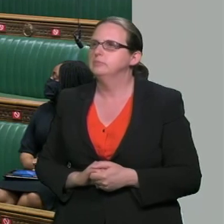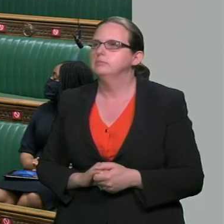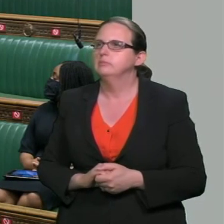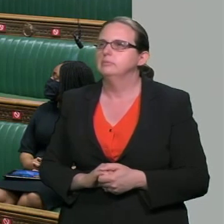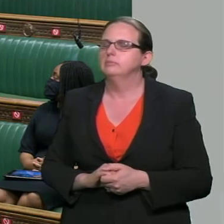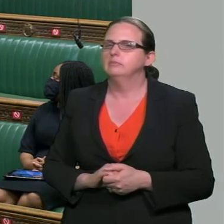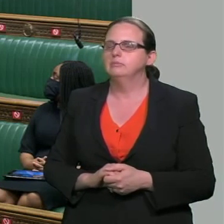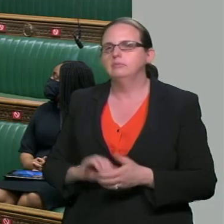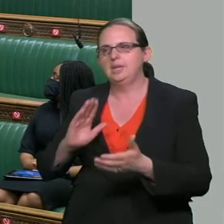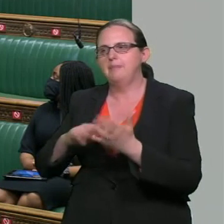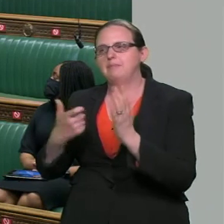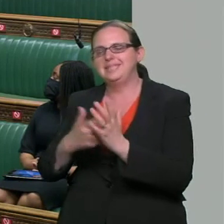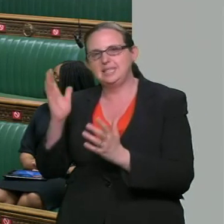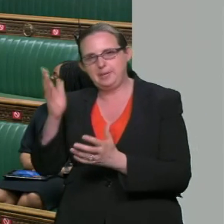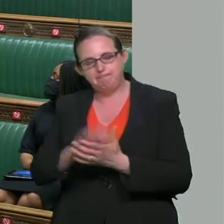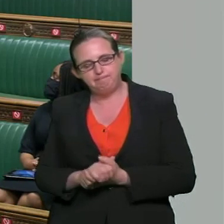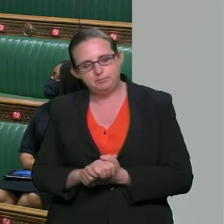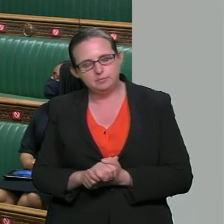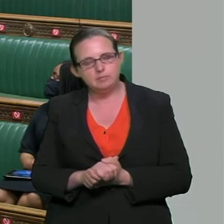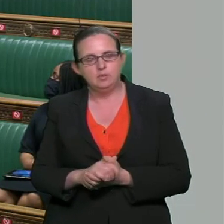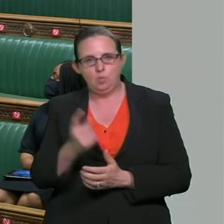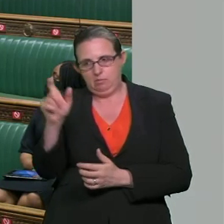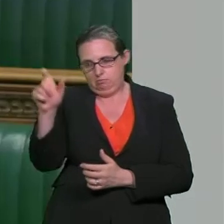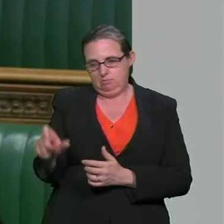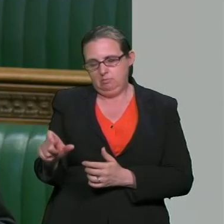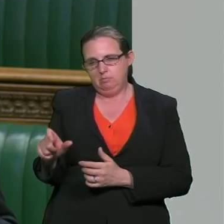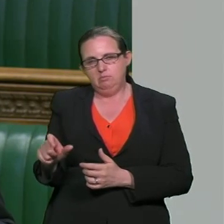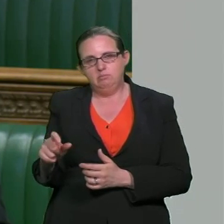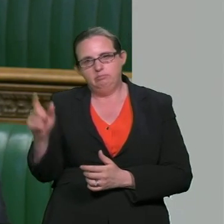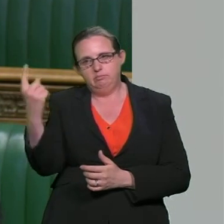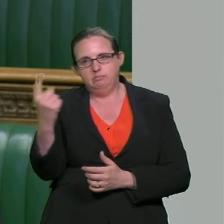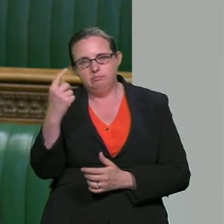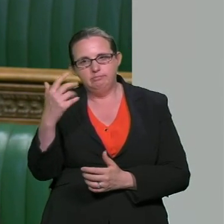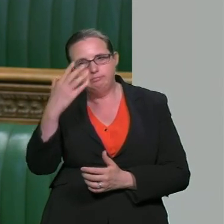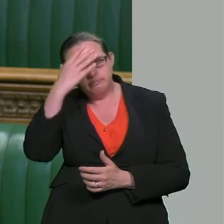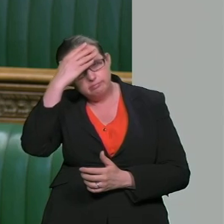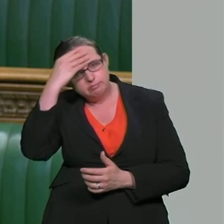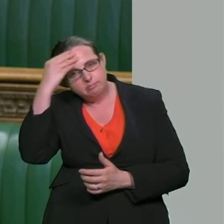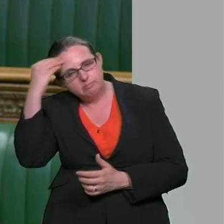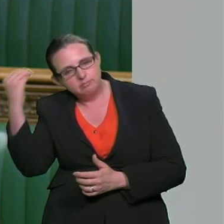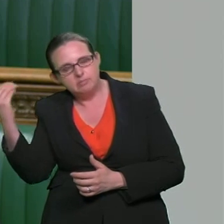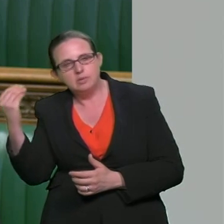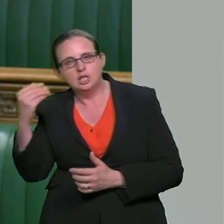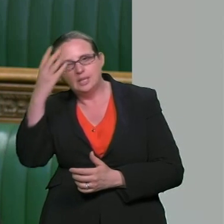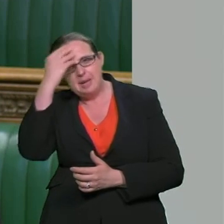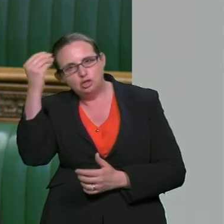A few years ago, one of my elderly constituents with late- stage dementia was married by a man who had befriended her.